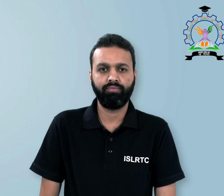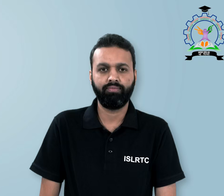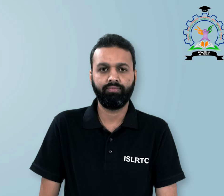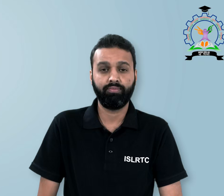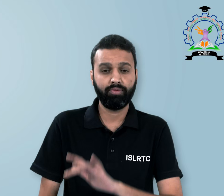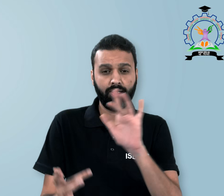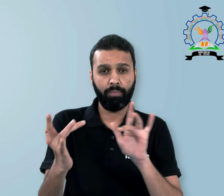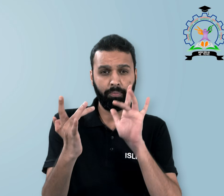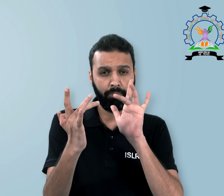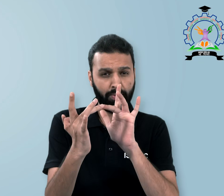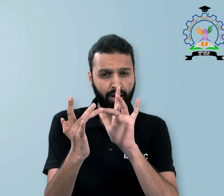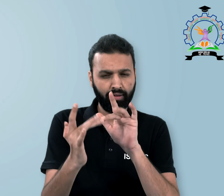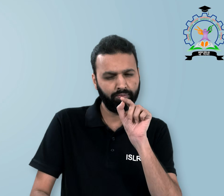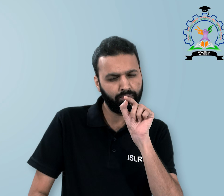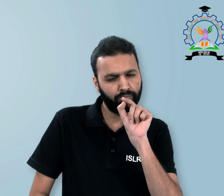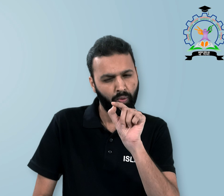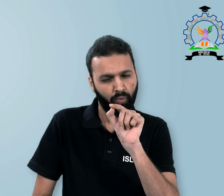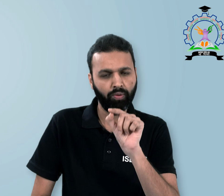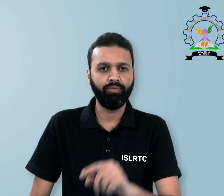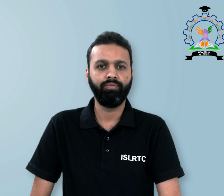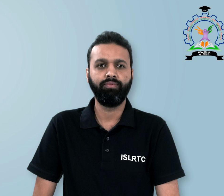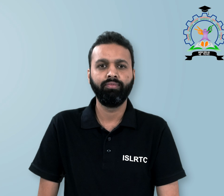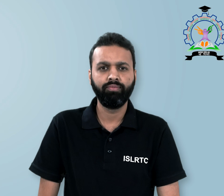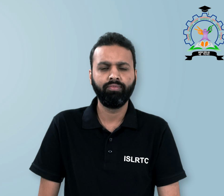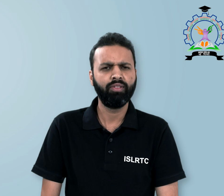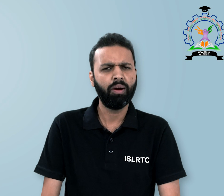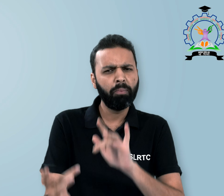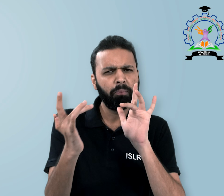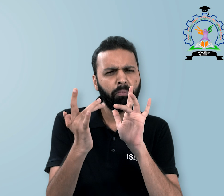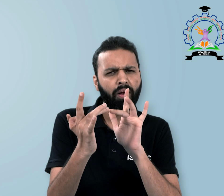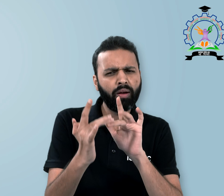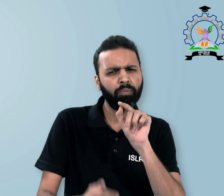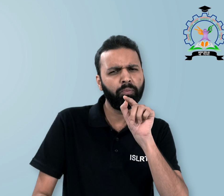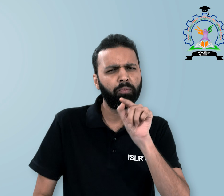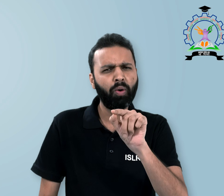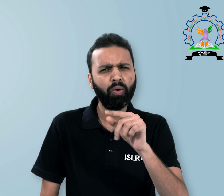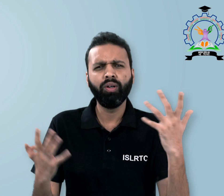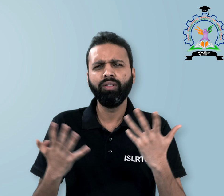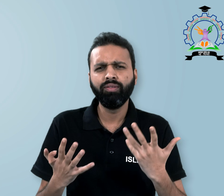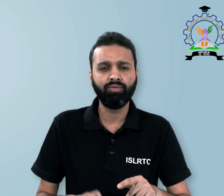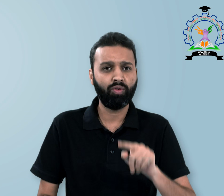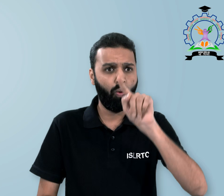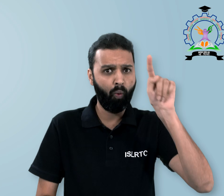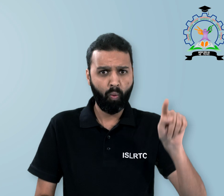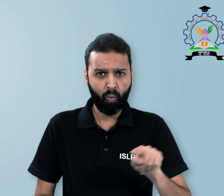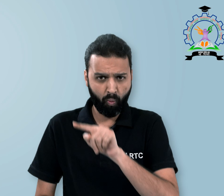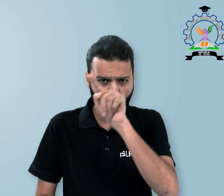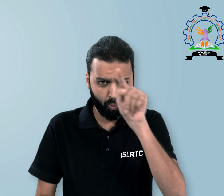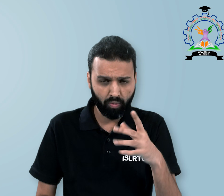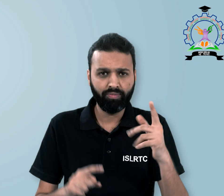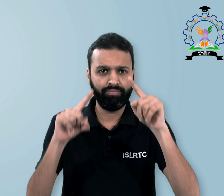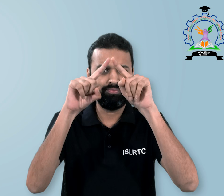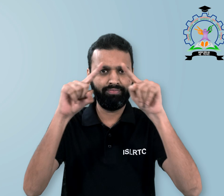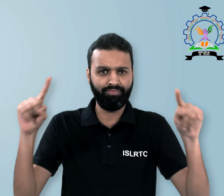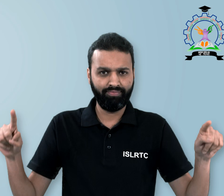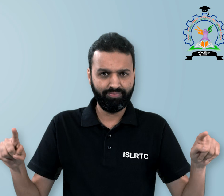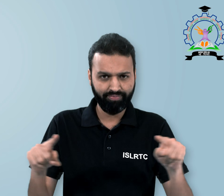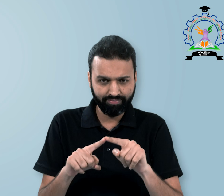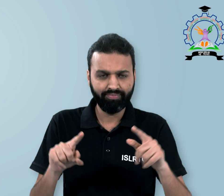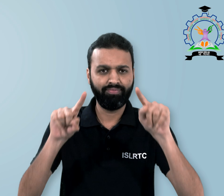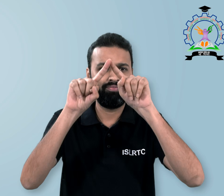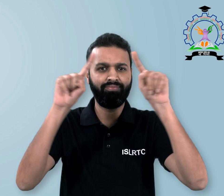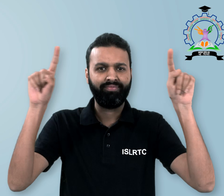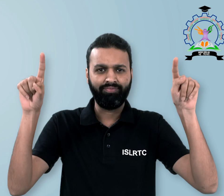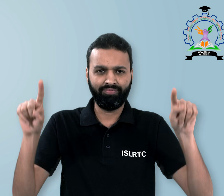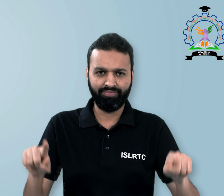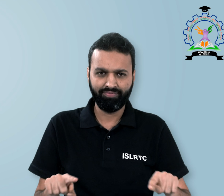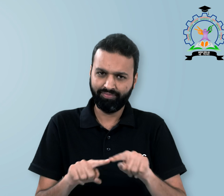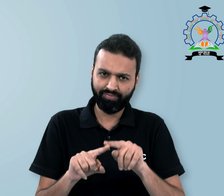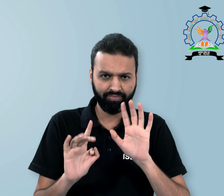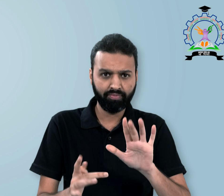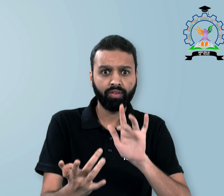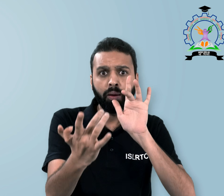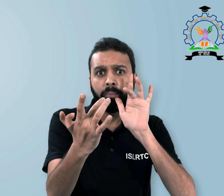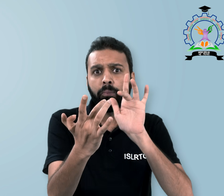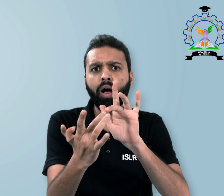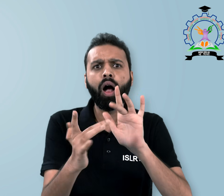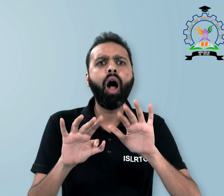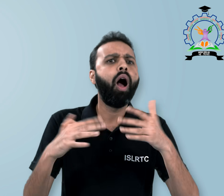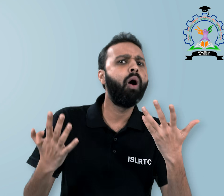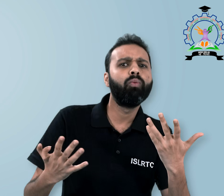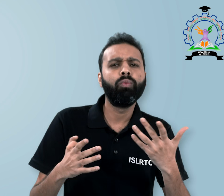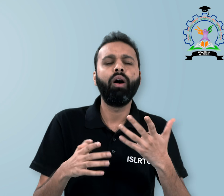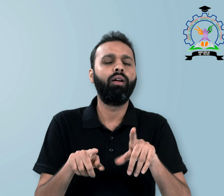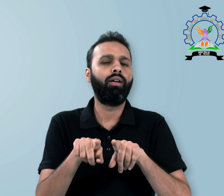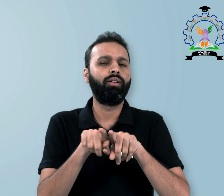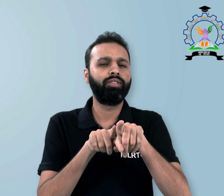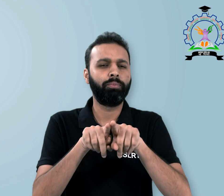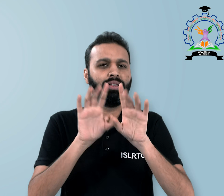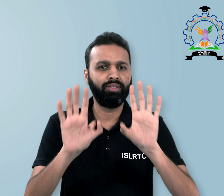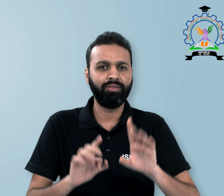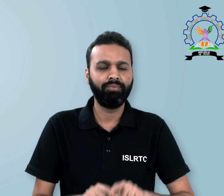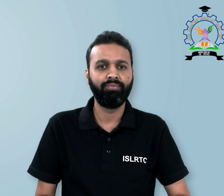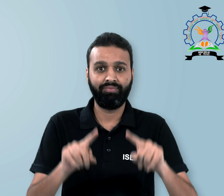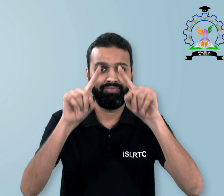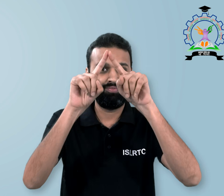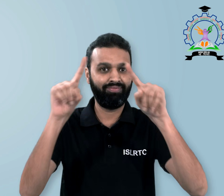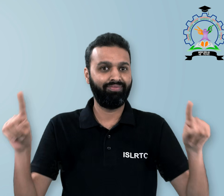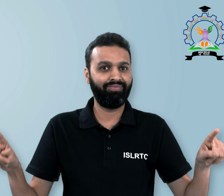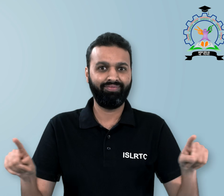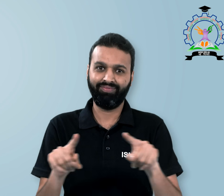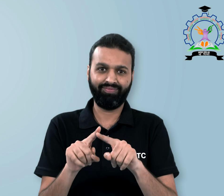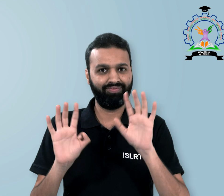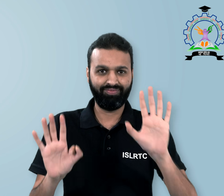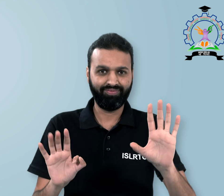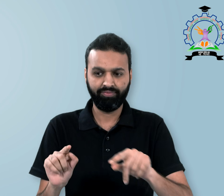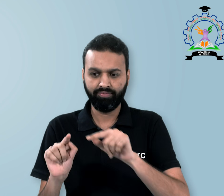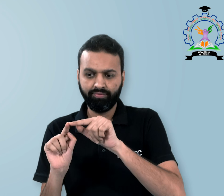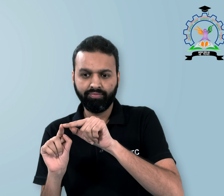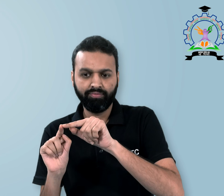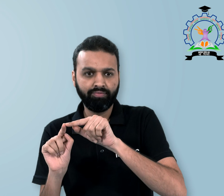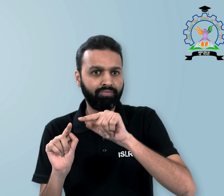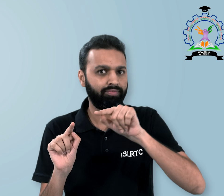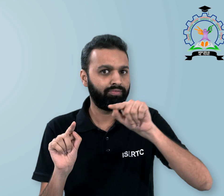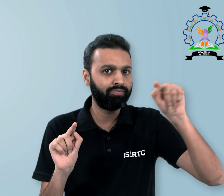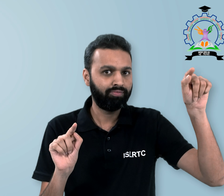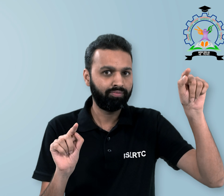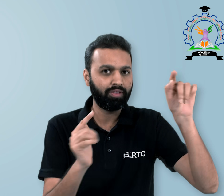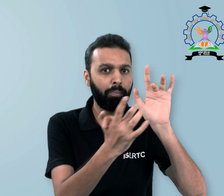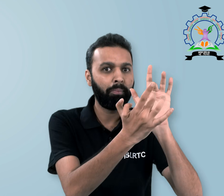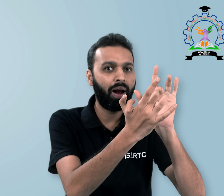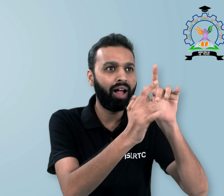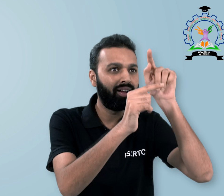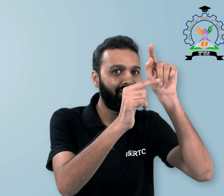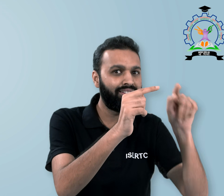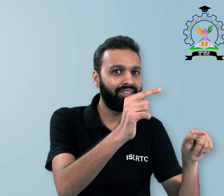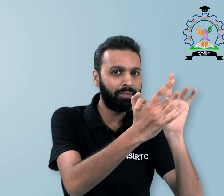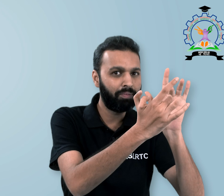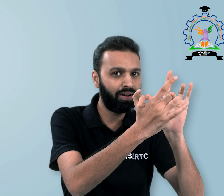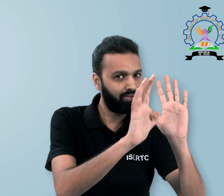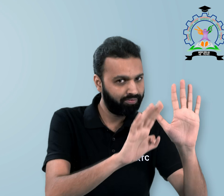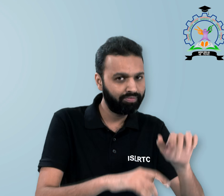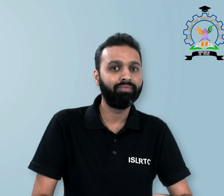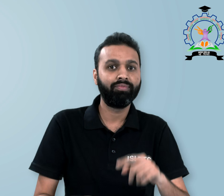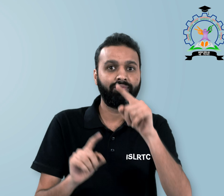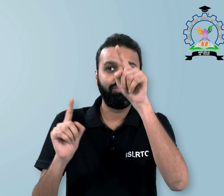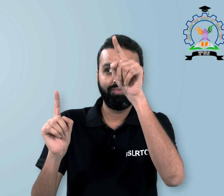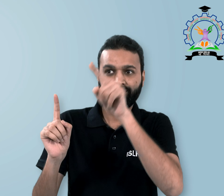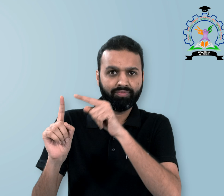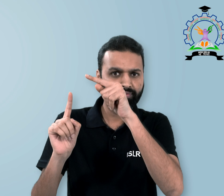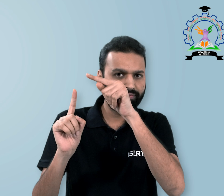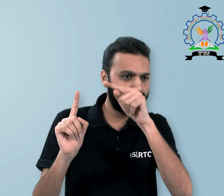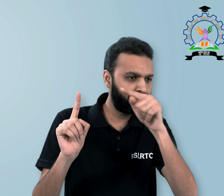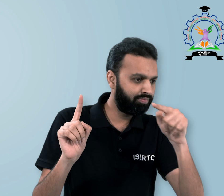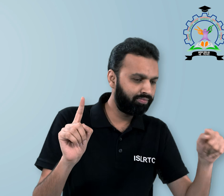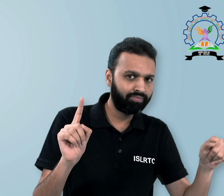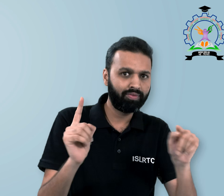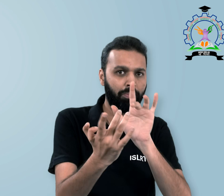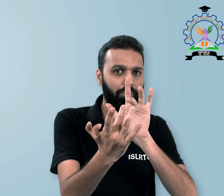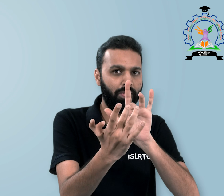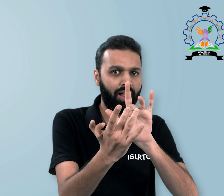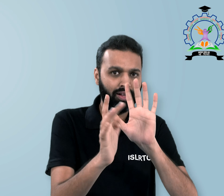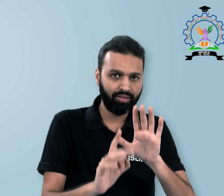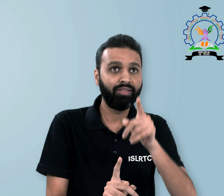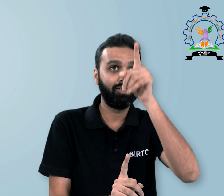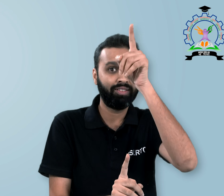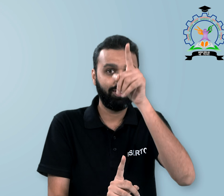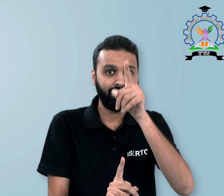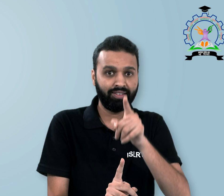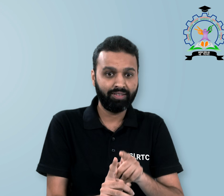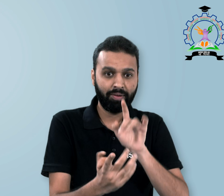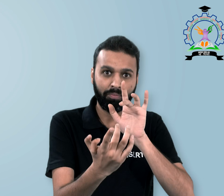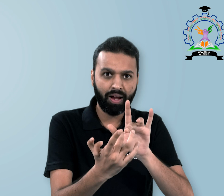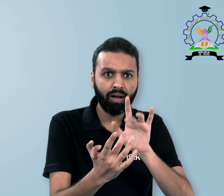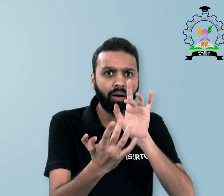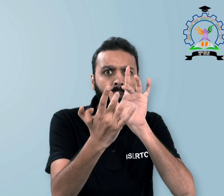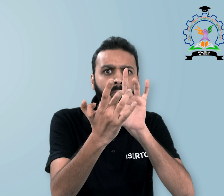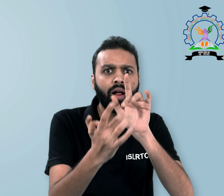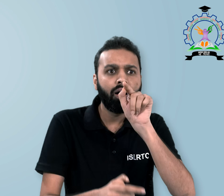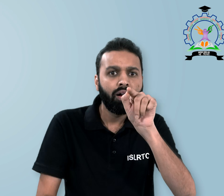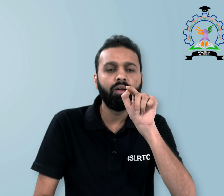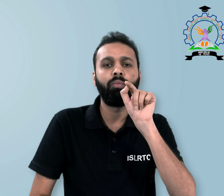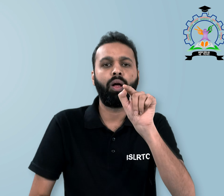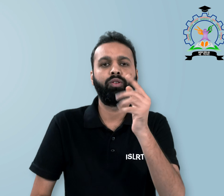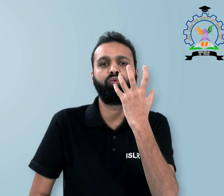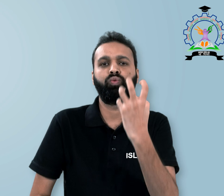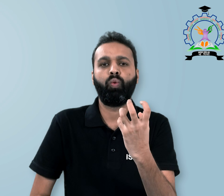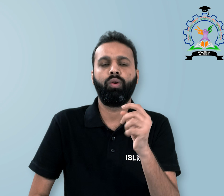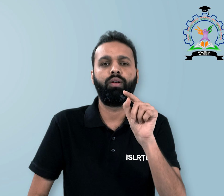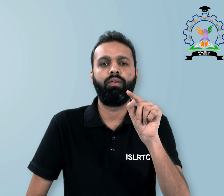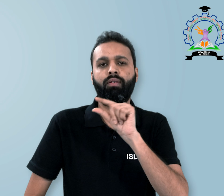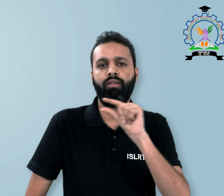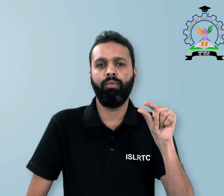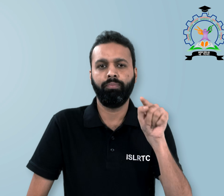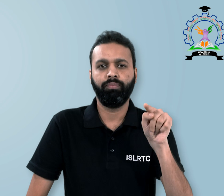Centroid A centroid is the centre of a geometrical object. A Centroid helps to establish the centre of gravity. For example the centroid of a triangle is where the three medians meet.